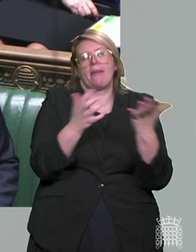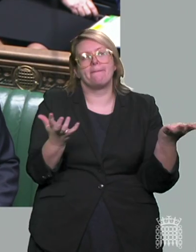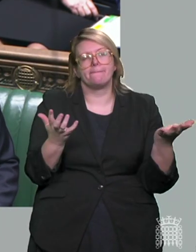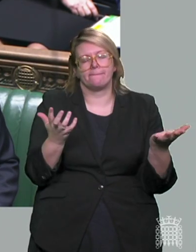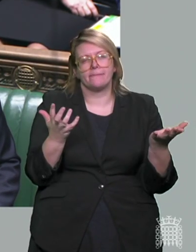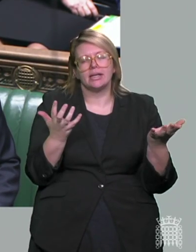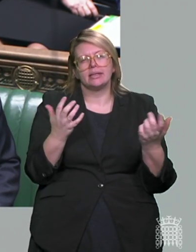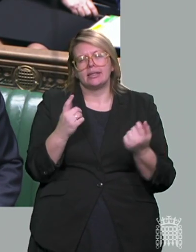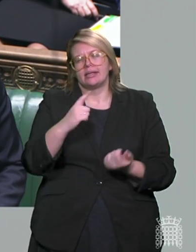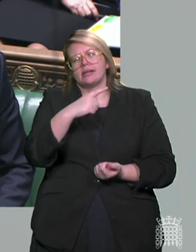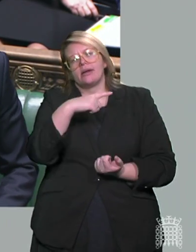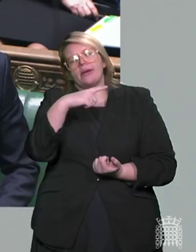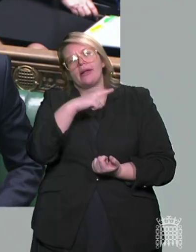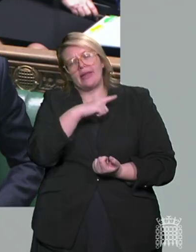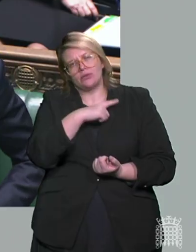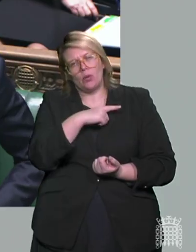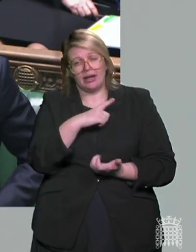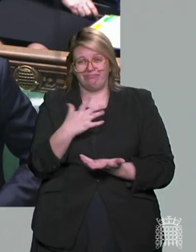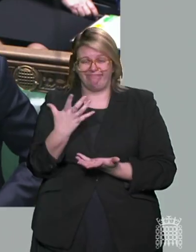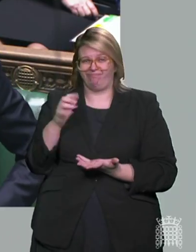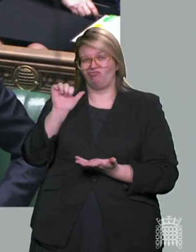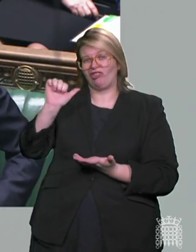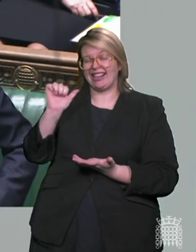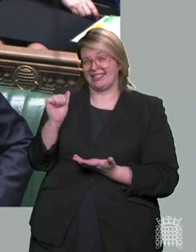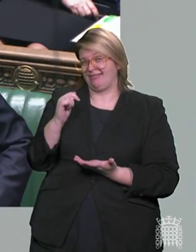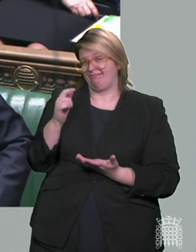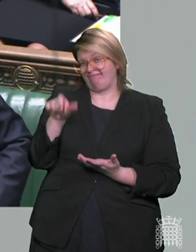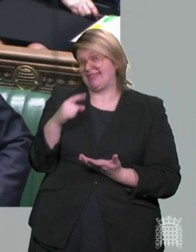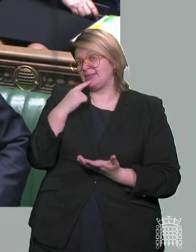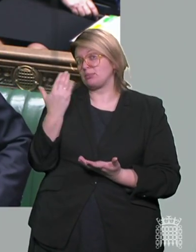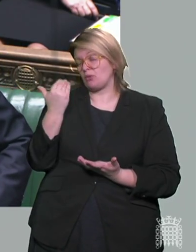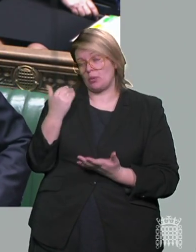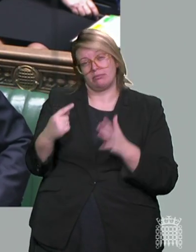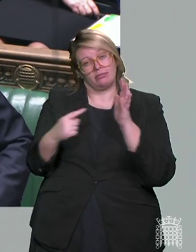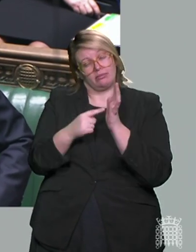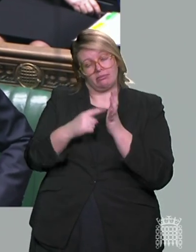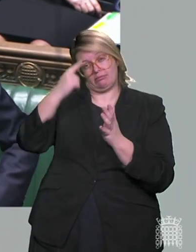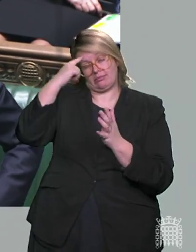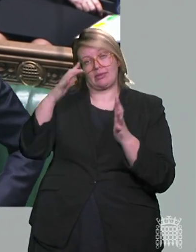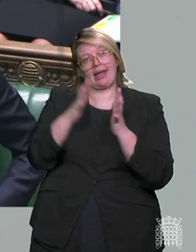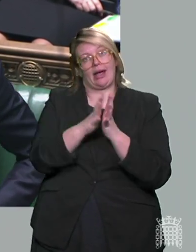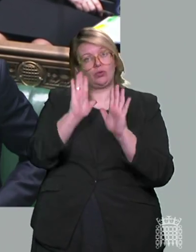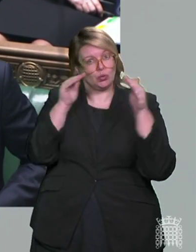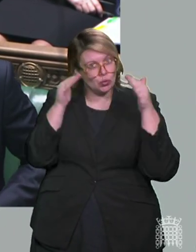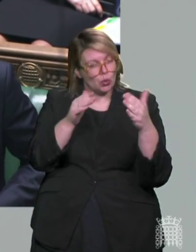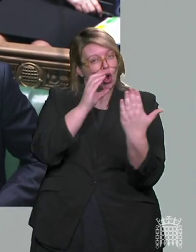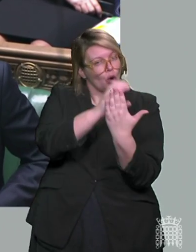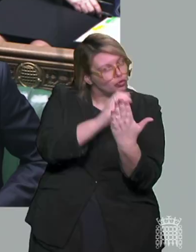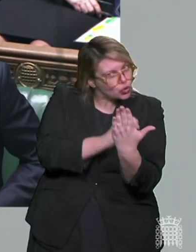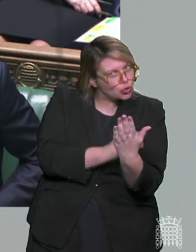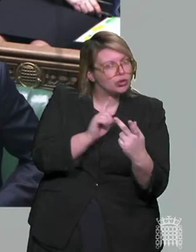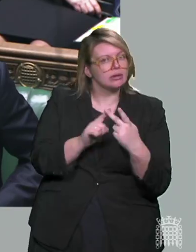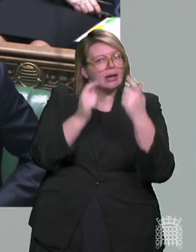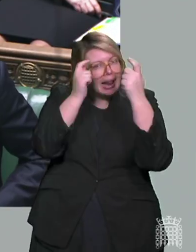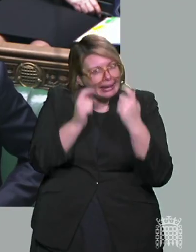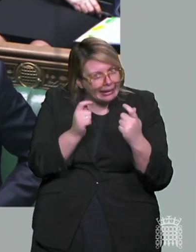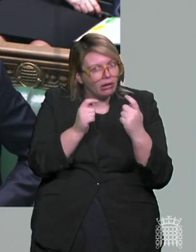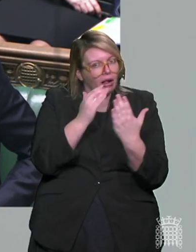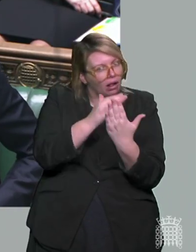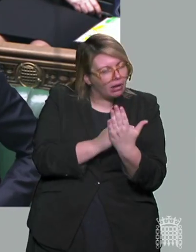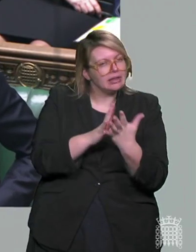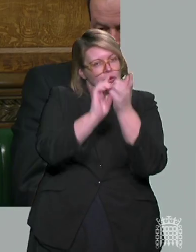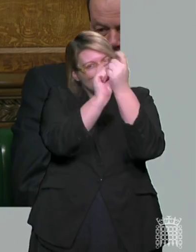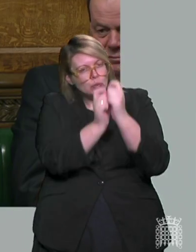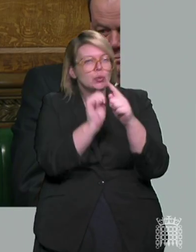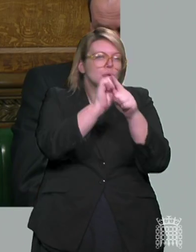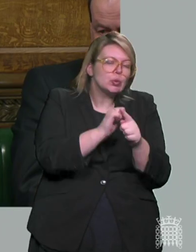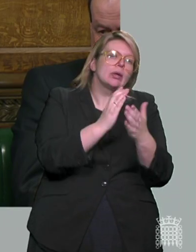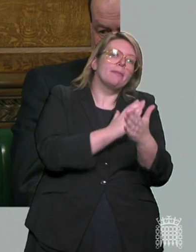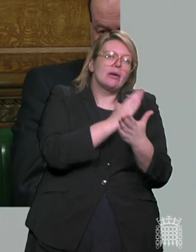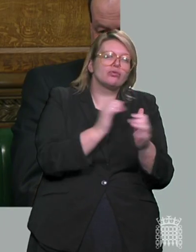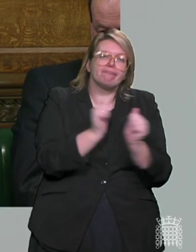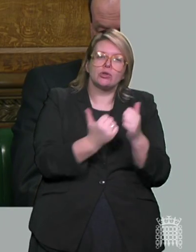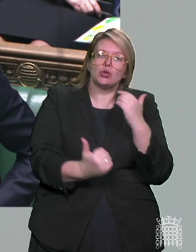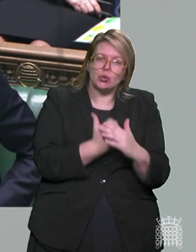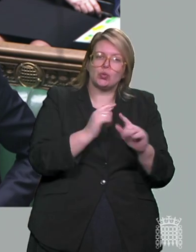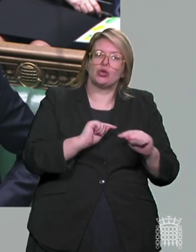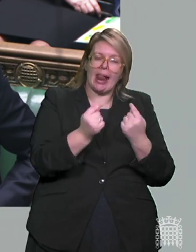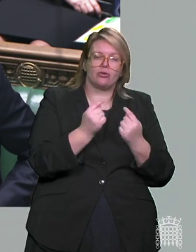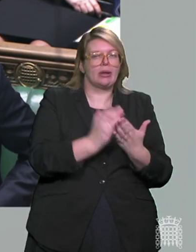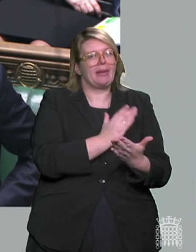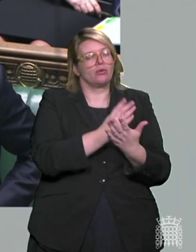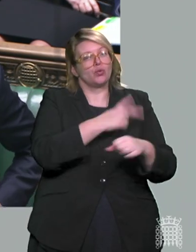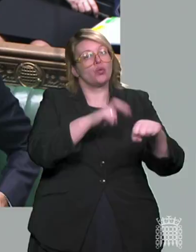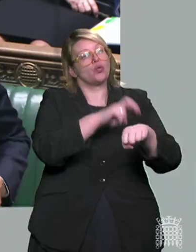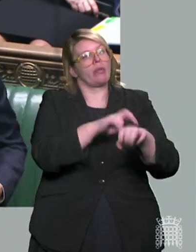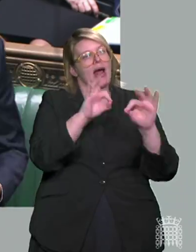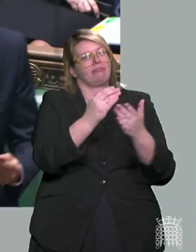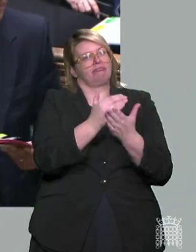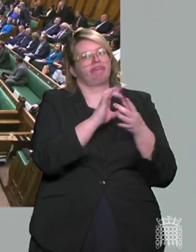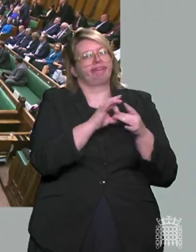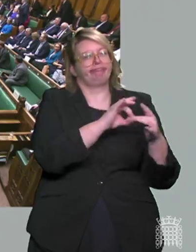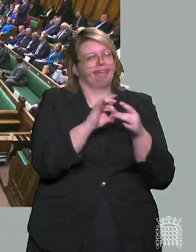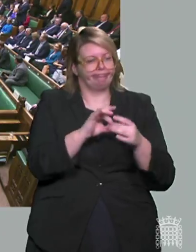That is why, as my right honourable Friend the Member for Lagan Valley mentioned earlier, it is absolutely right that we address the constitutional and legal framework of our arrangements and ensure that we can put in place new arrangements that secure Northern Ireland’s place in the UK.